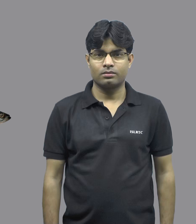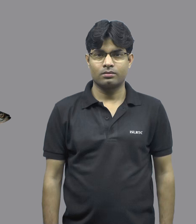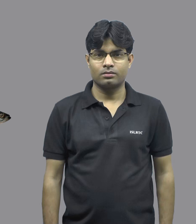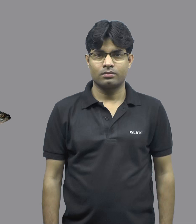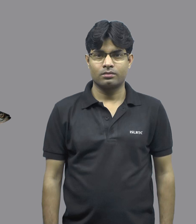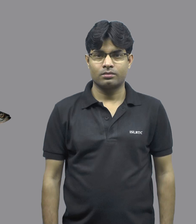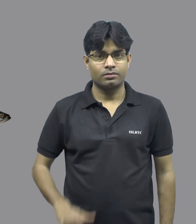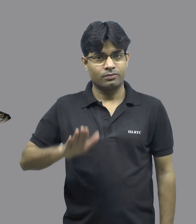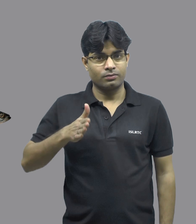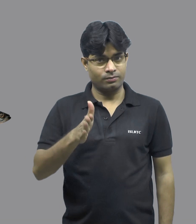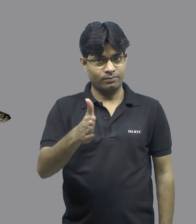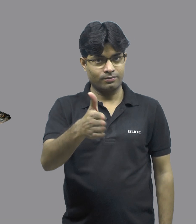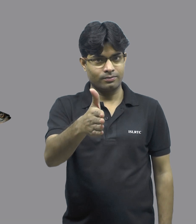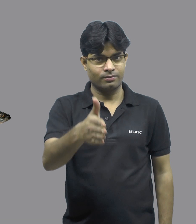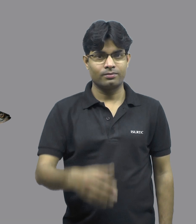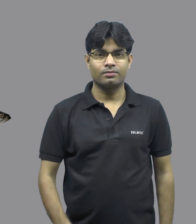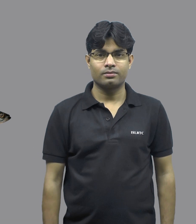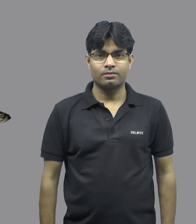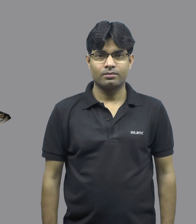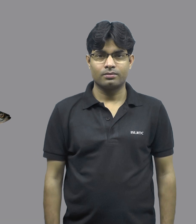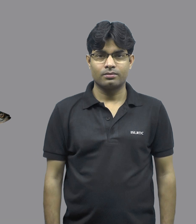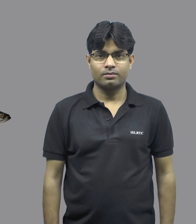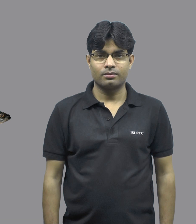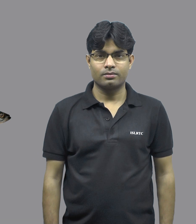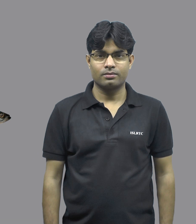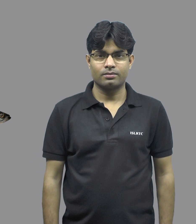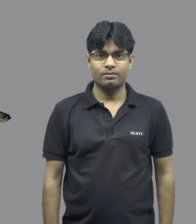Fish